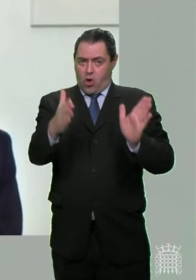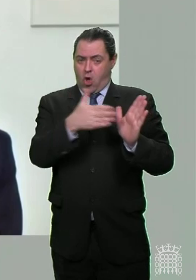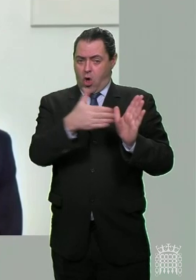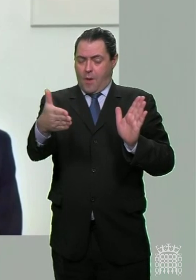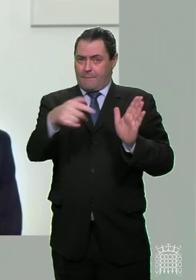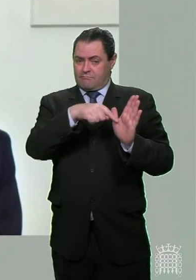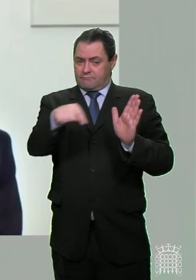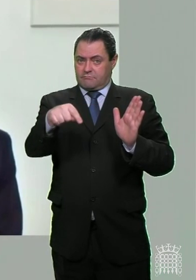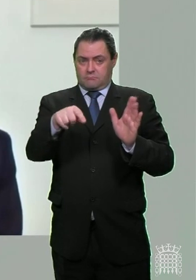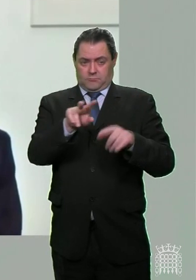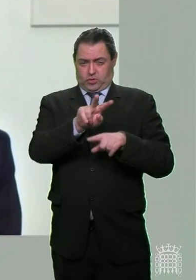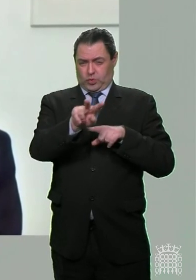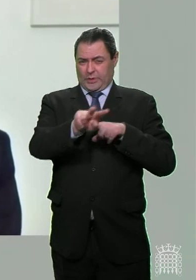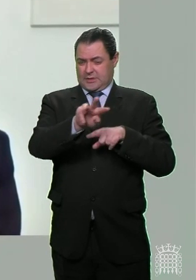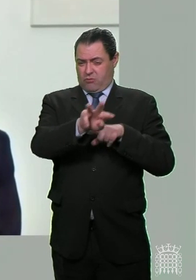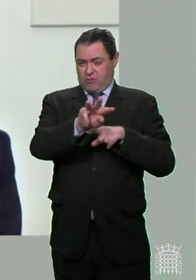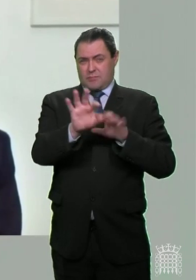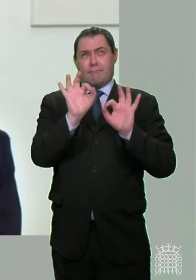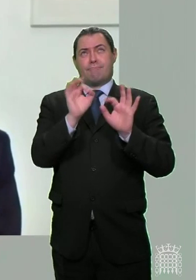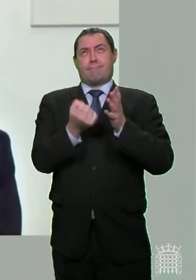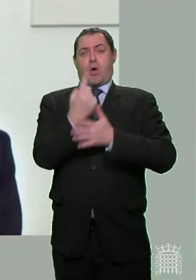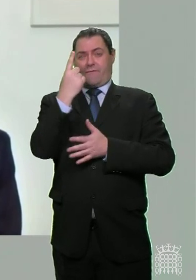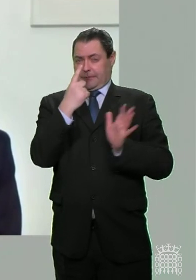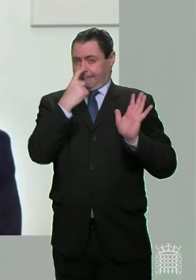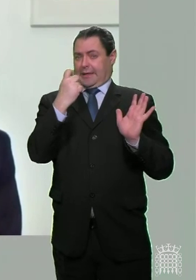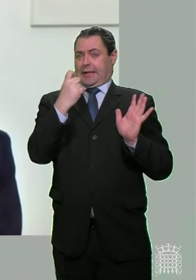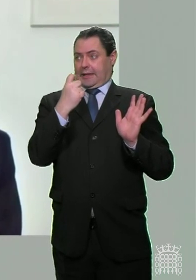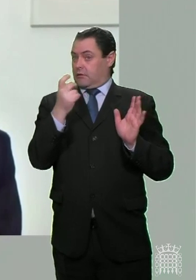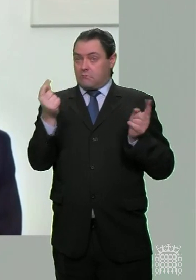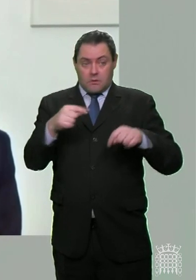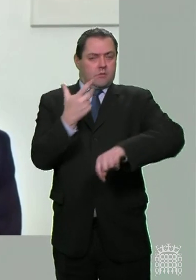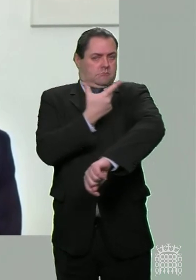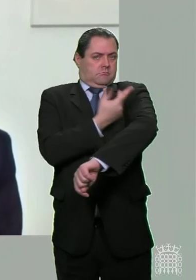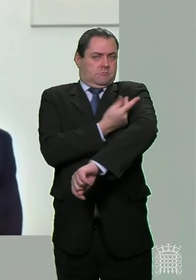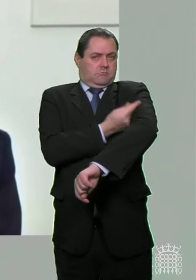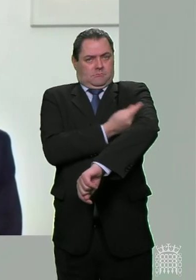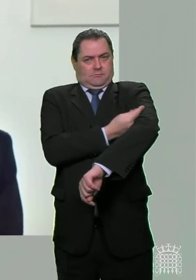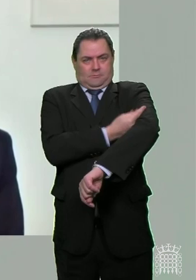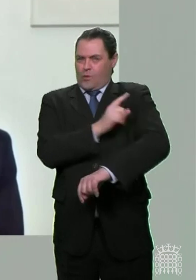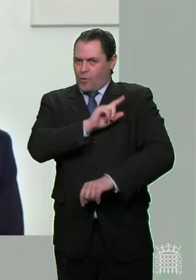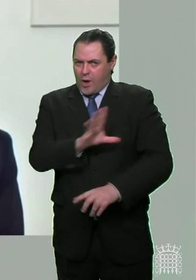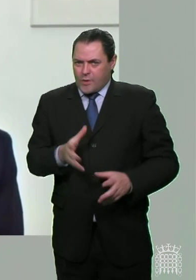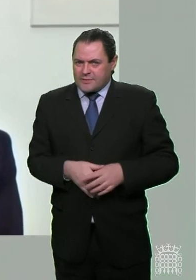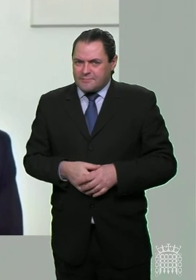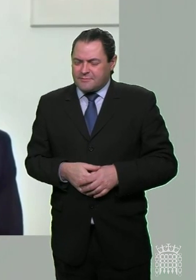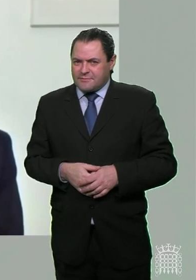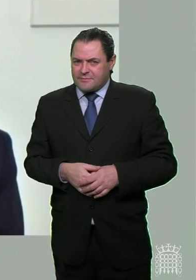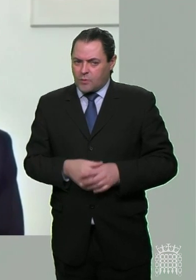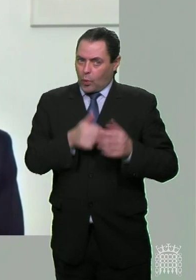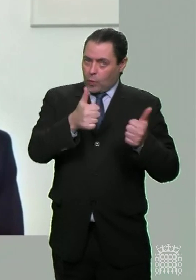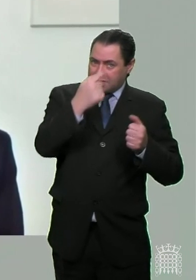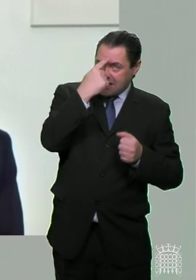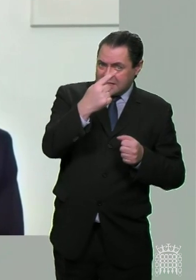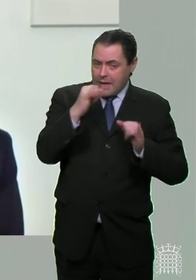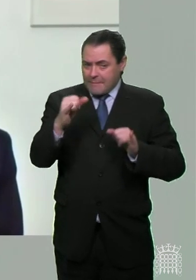That is two or three weeks away. It is a fantastic opportunity, and I am no wiser as to whether the Prime Minister thinks that is a good idea or a bad idea.